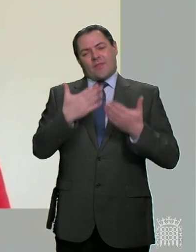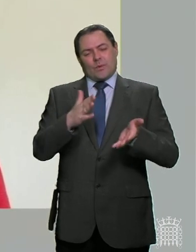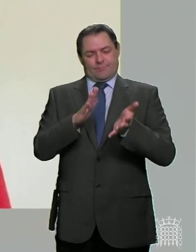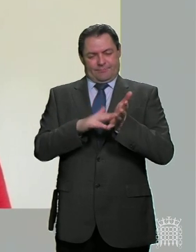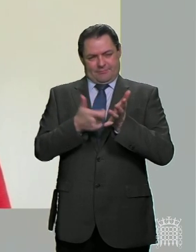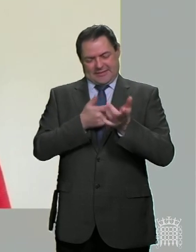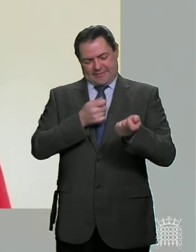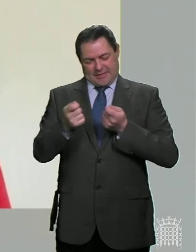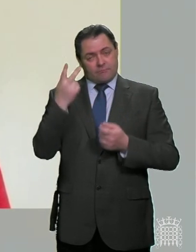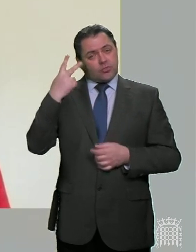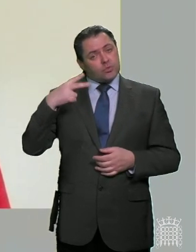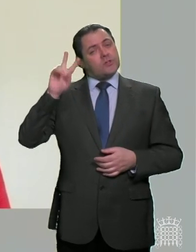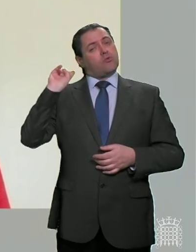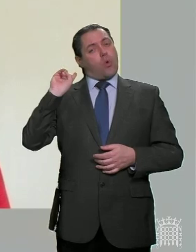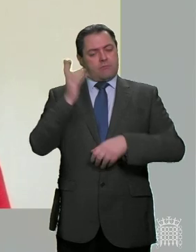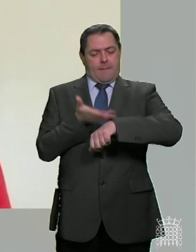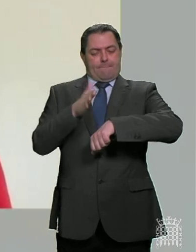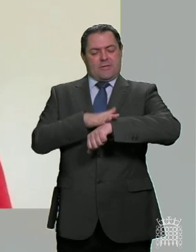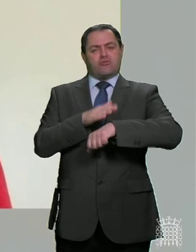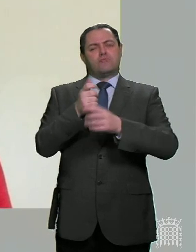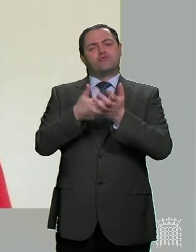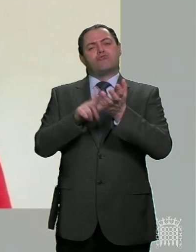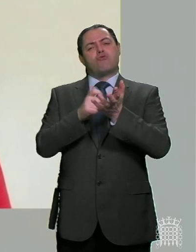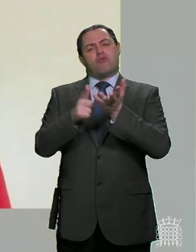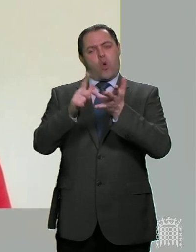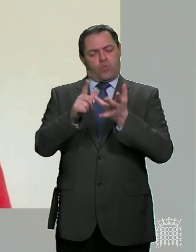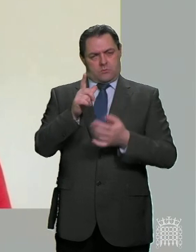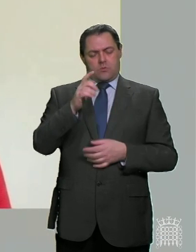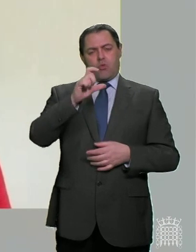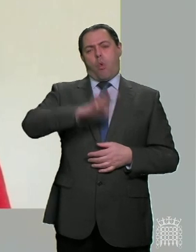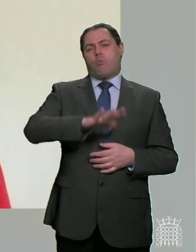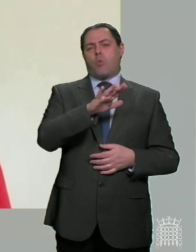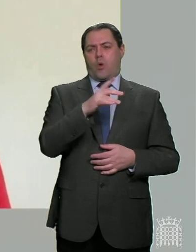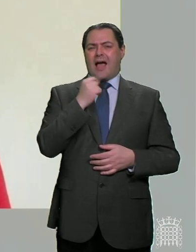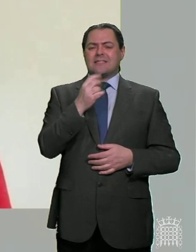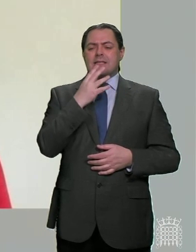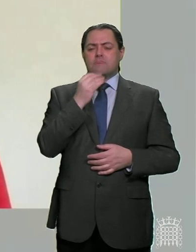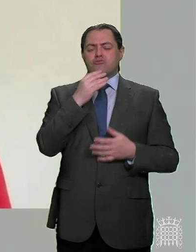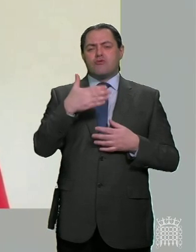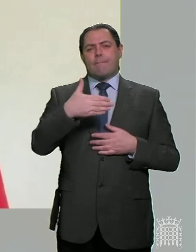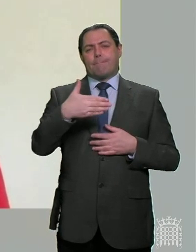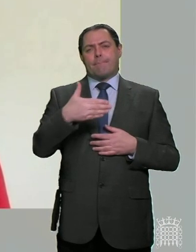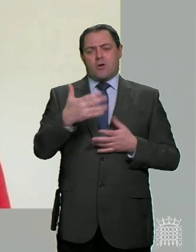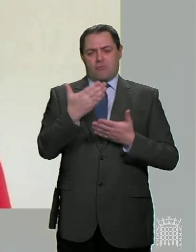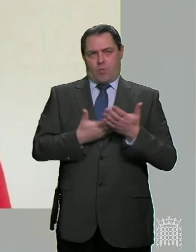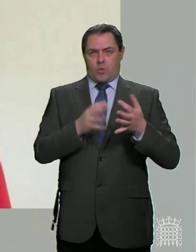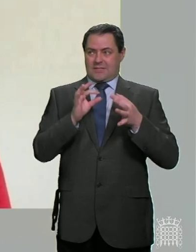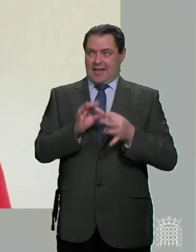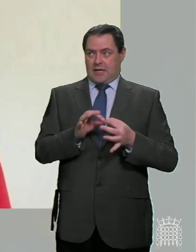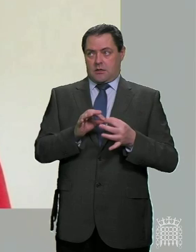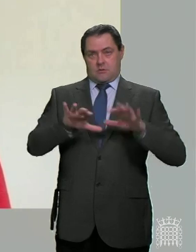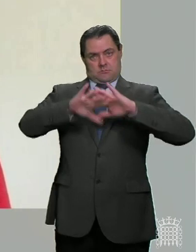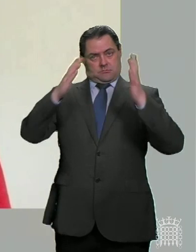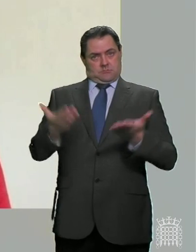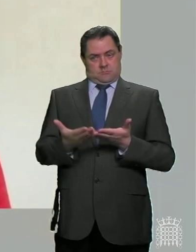Two years ago, the Bishop of Truro produced an interim report outlining the global phenomenon of the persecution of Christians.